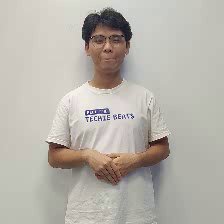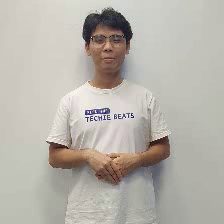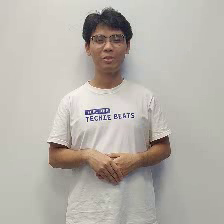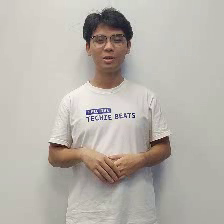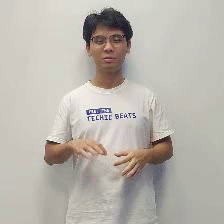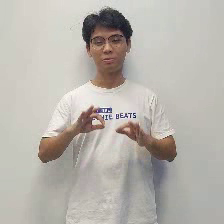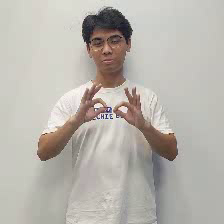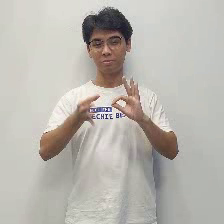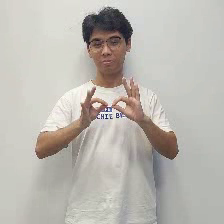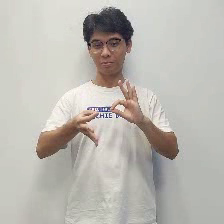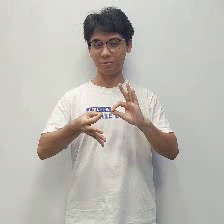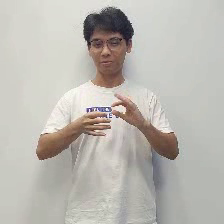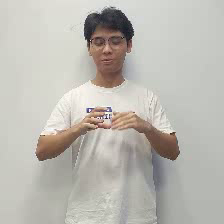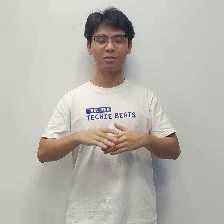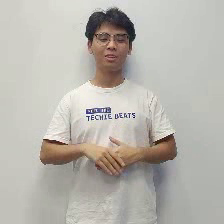Rau